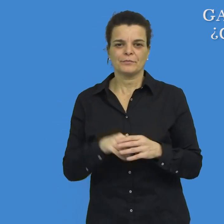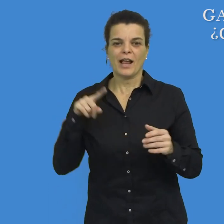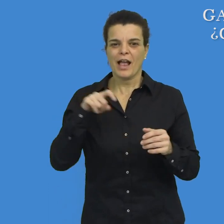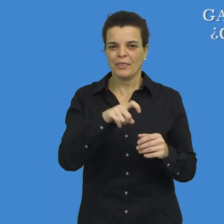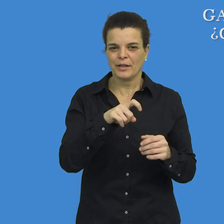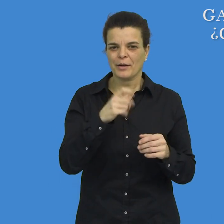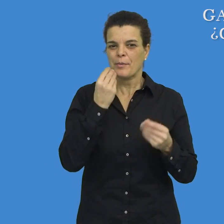cancer